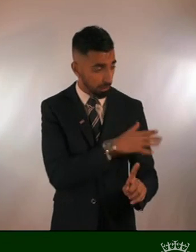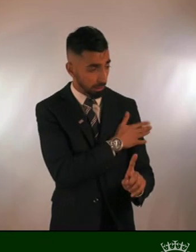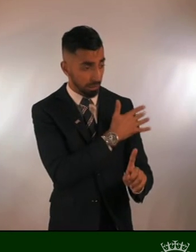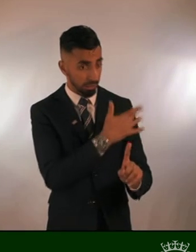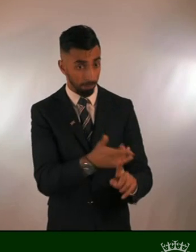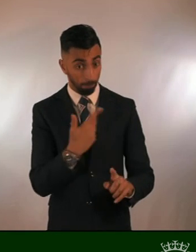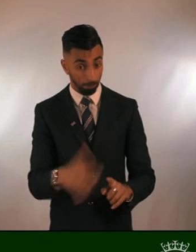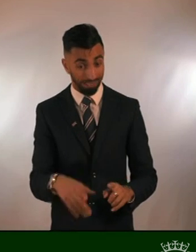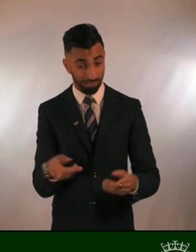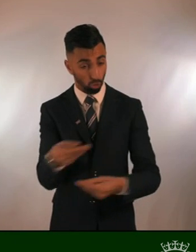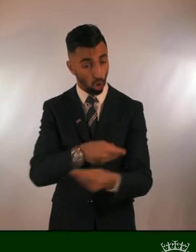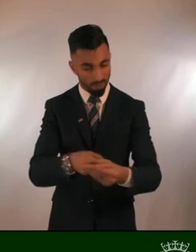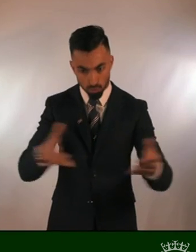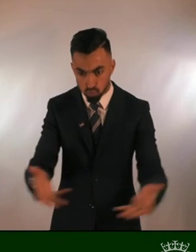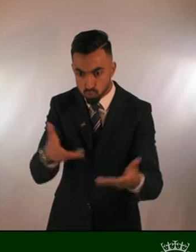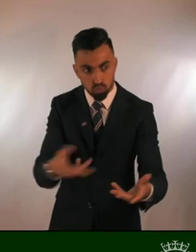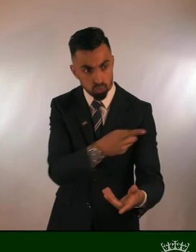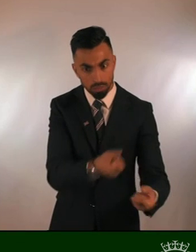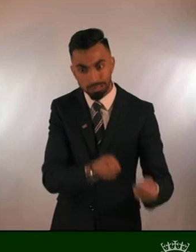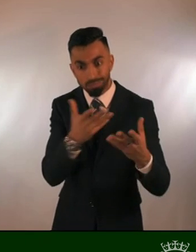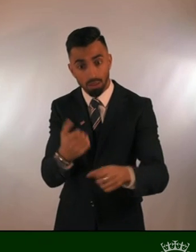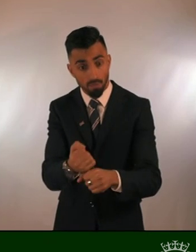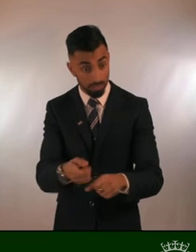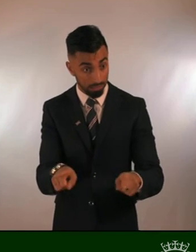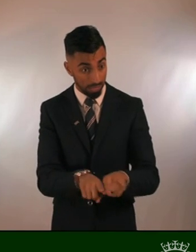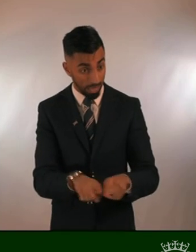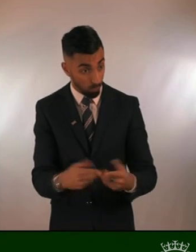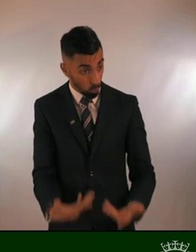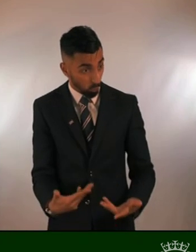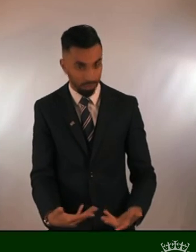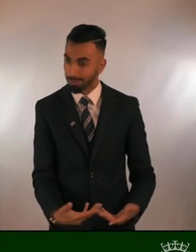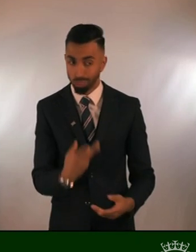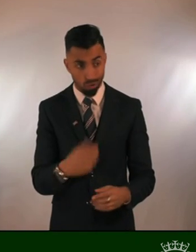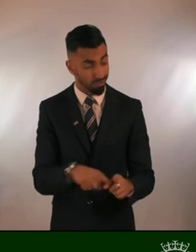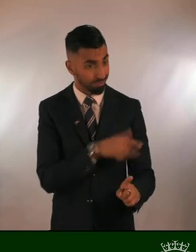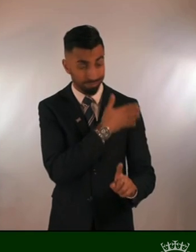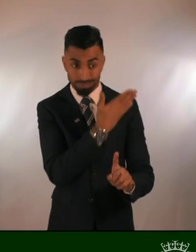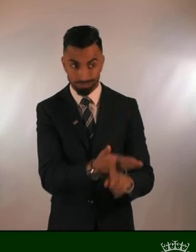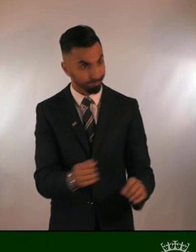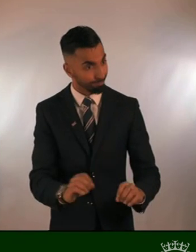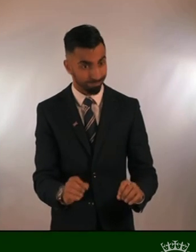Next year, day-to-day departmental spending will grow at the fastest rate in 15 years.